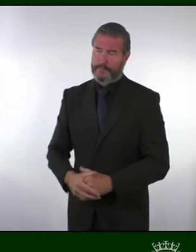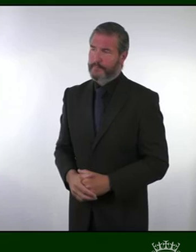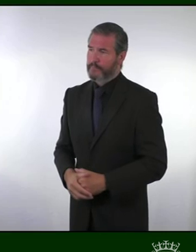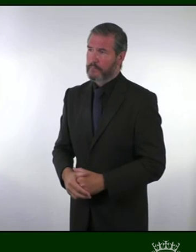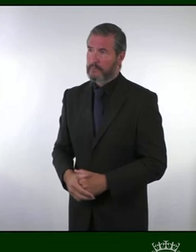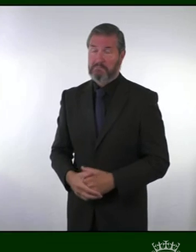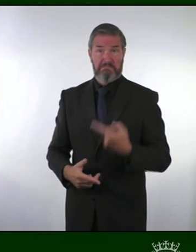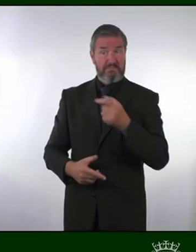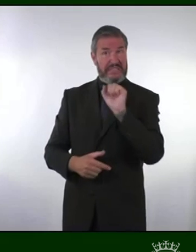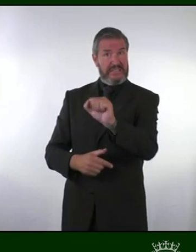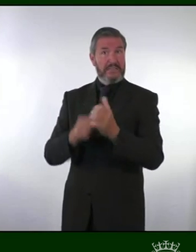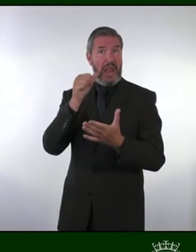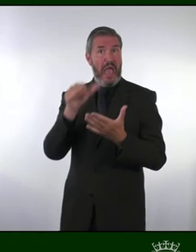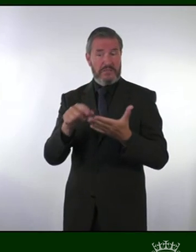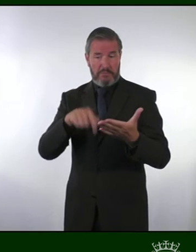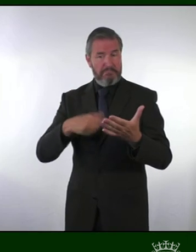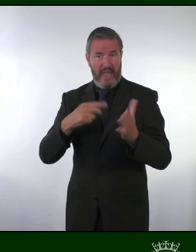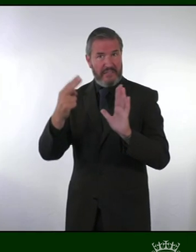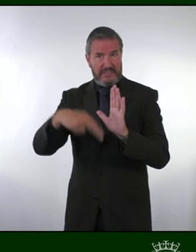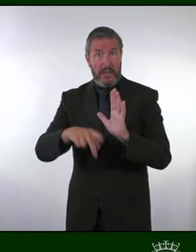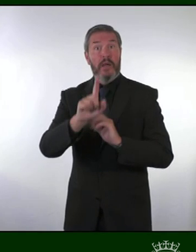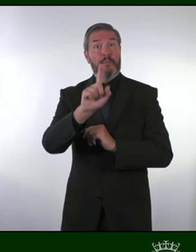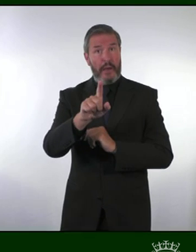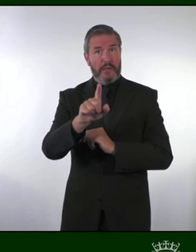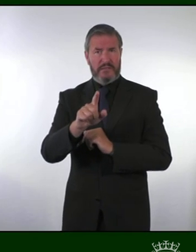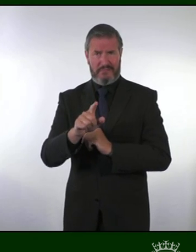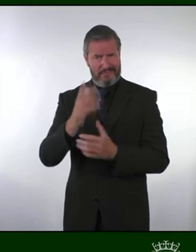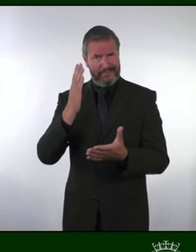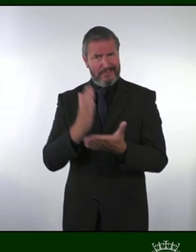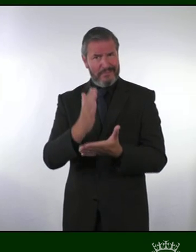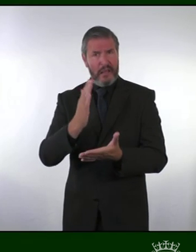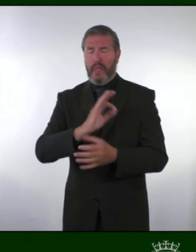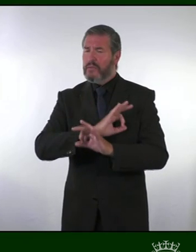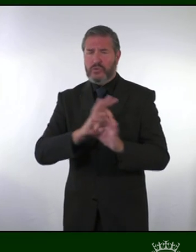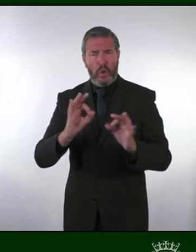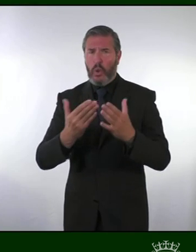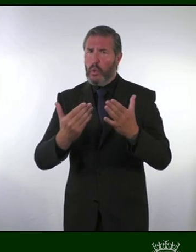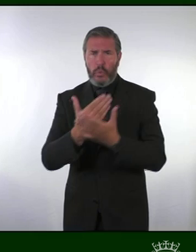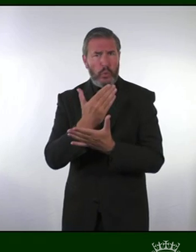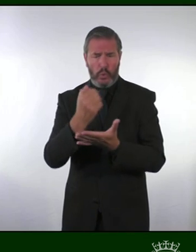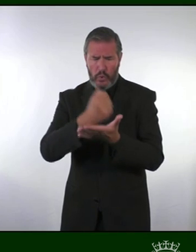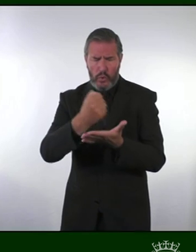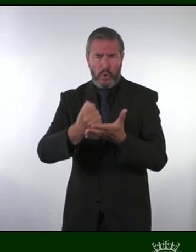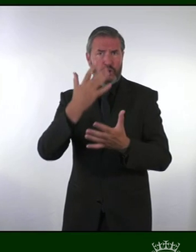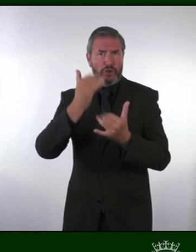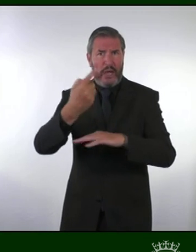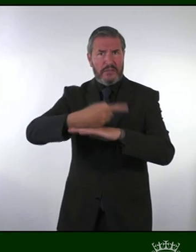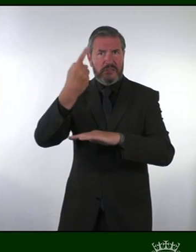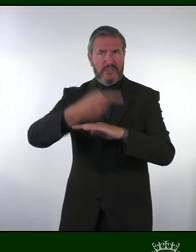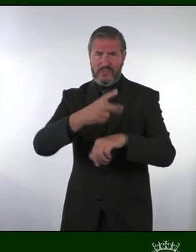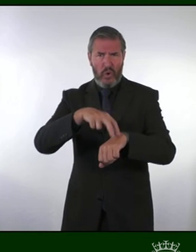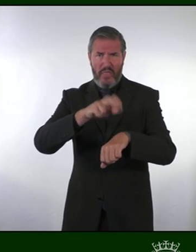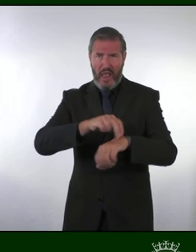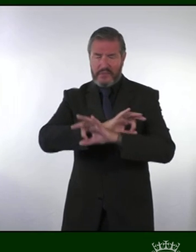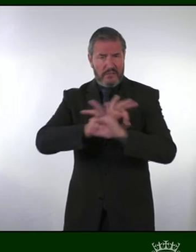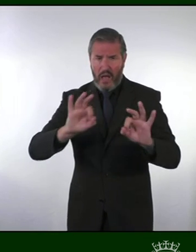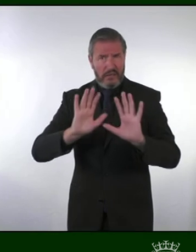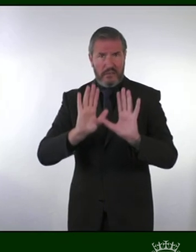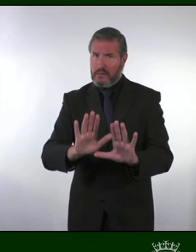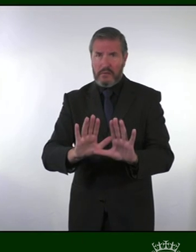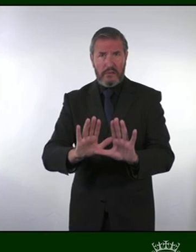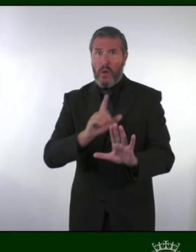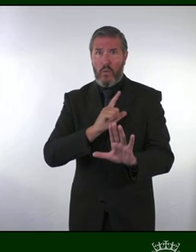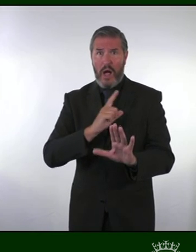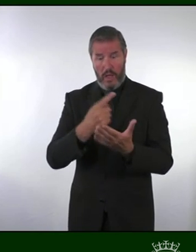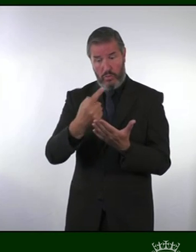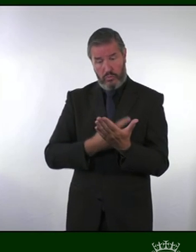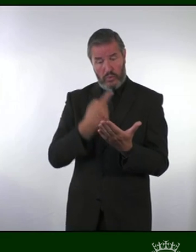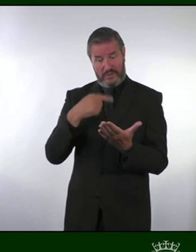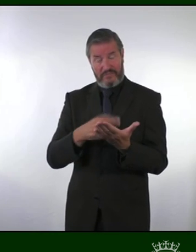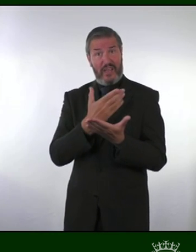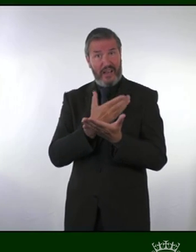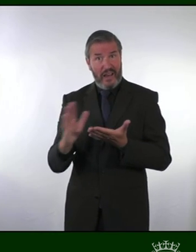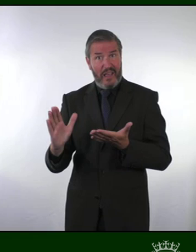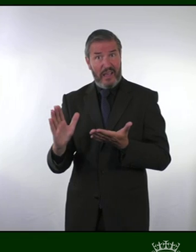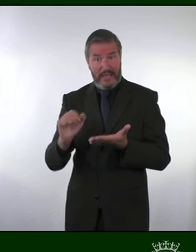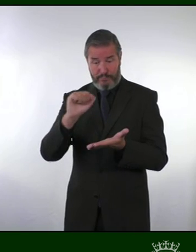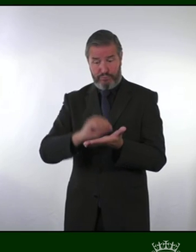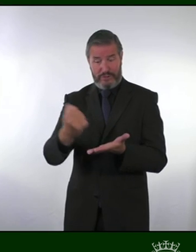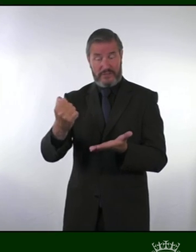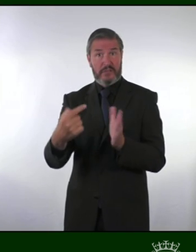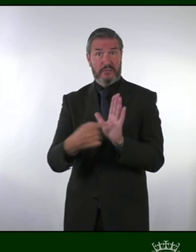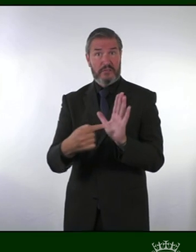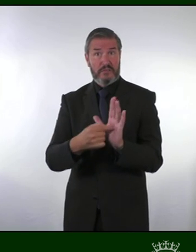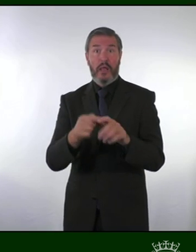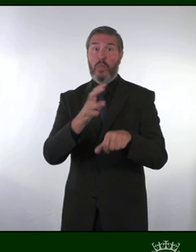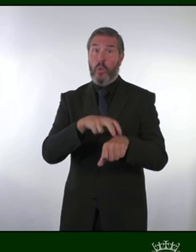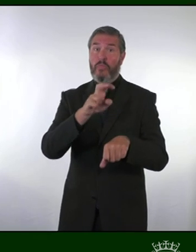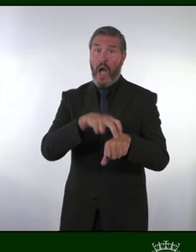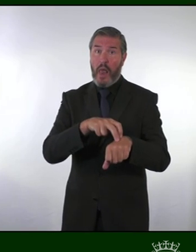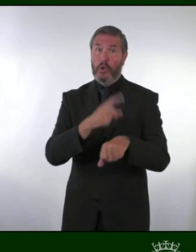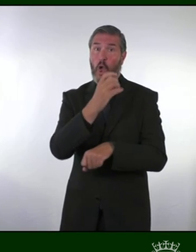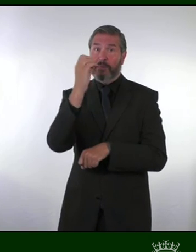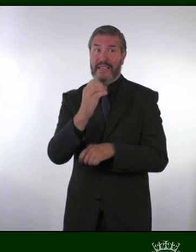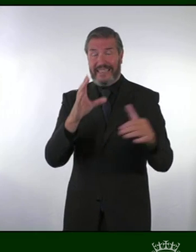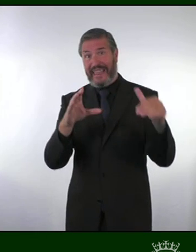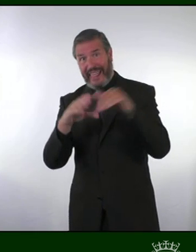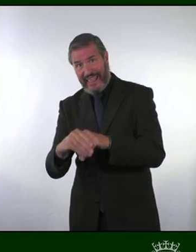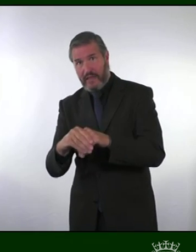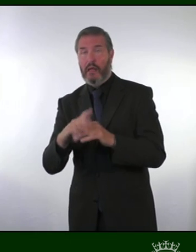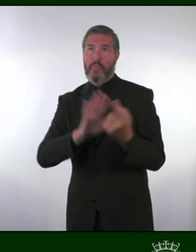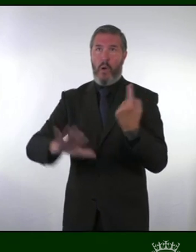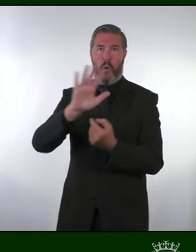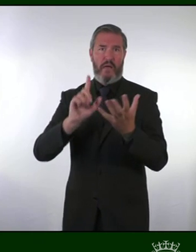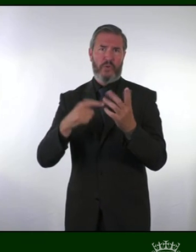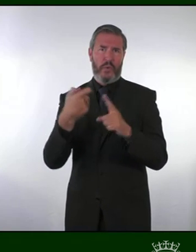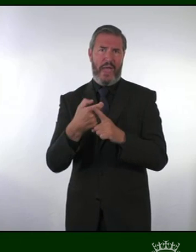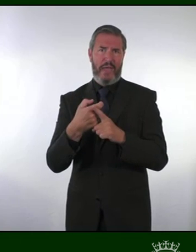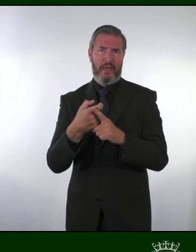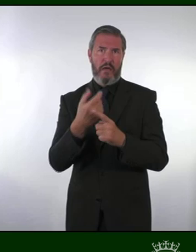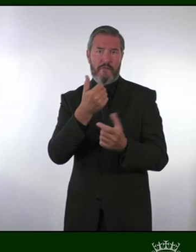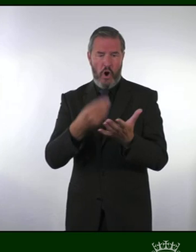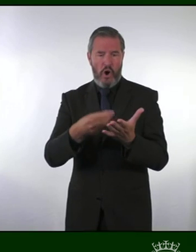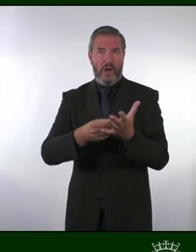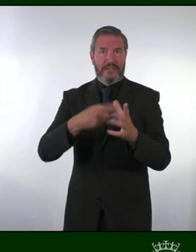I have not seen the letter the right honourable Gentleman describes, but I can tell him absolutely categorically that there will be no new customs infrastructure for the very simple reason that, under the protocol, it is absolutely clear in black and white that Northern Ireland is part of the customs territory of the whole of the United Kingdom.